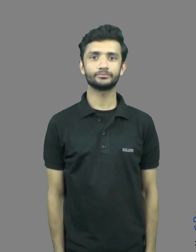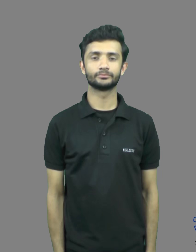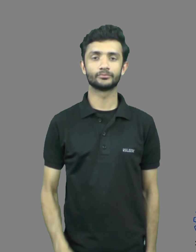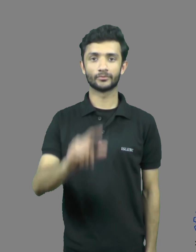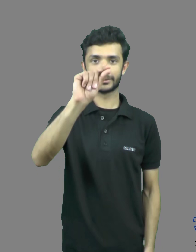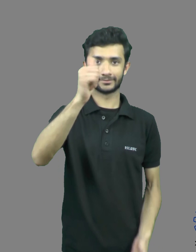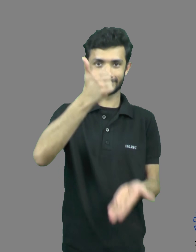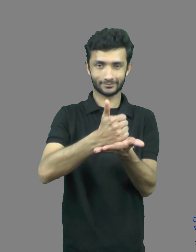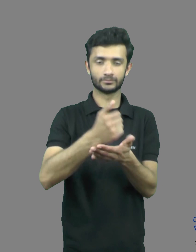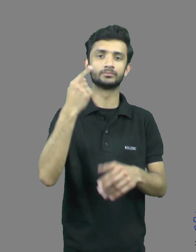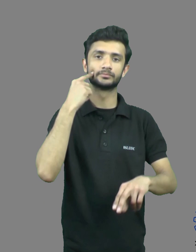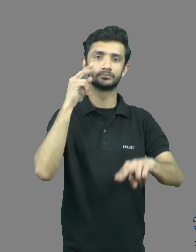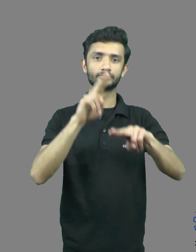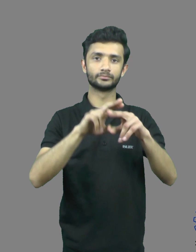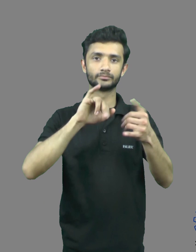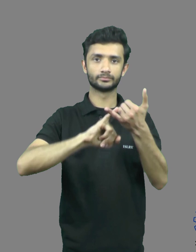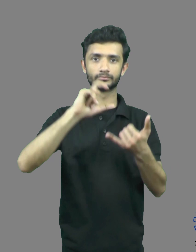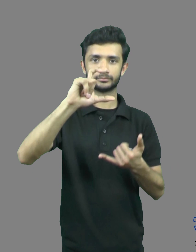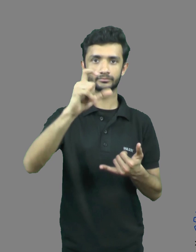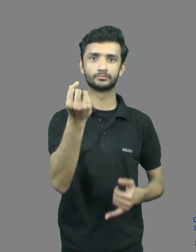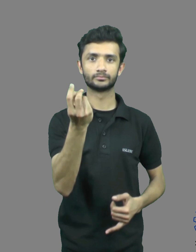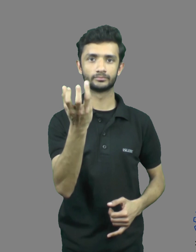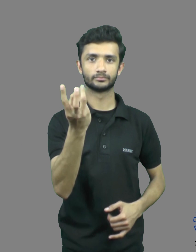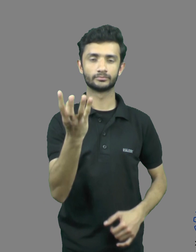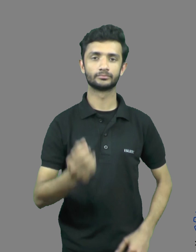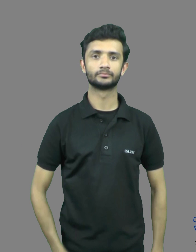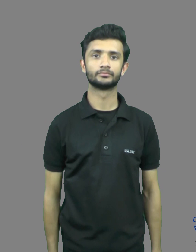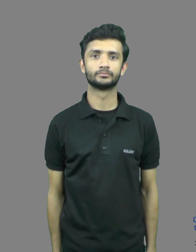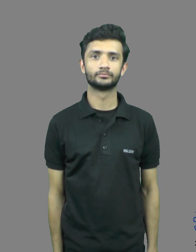IFSC